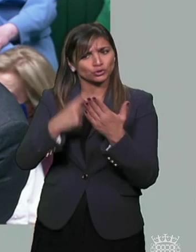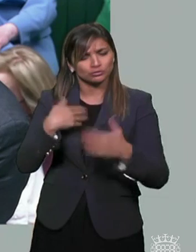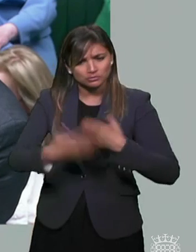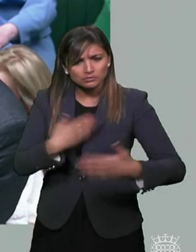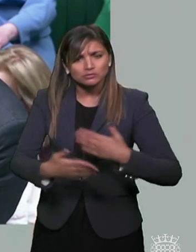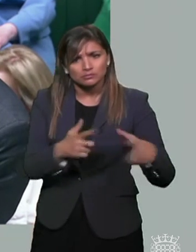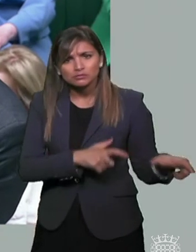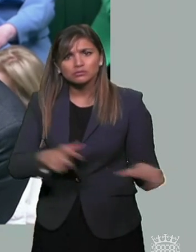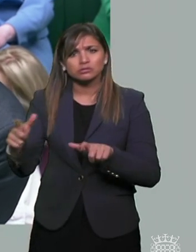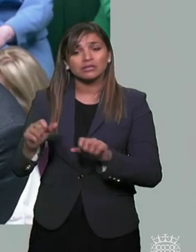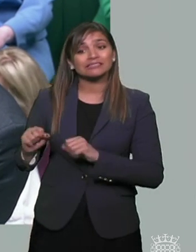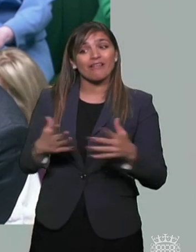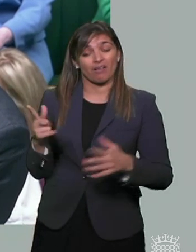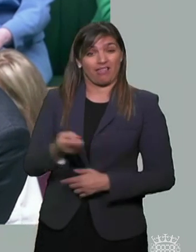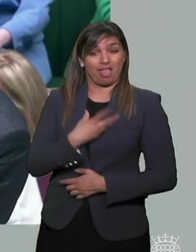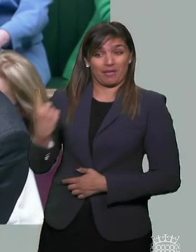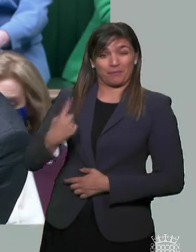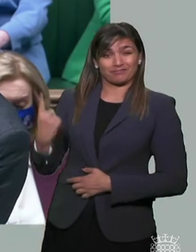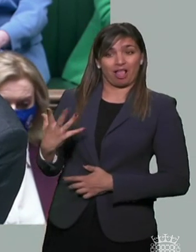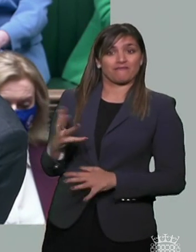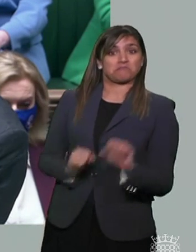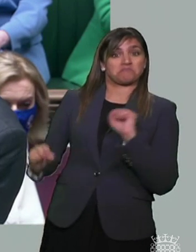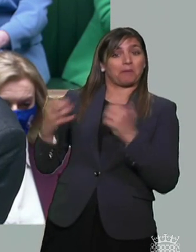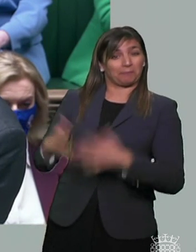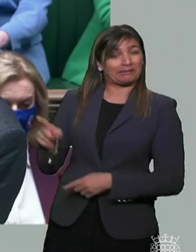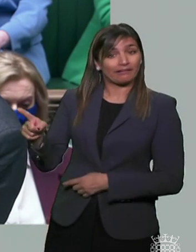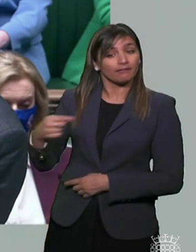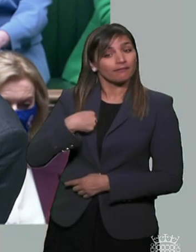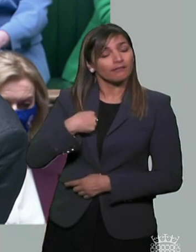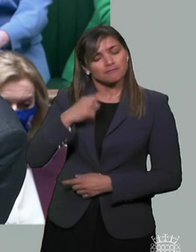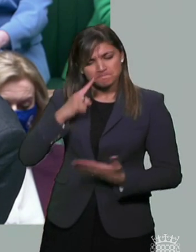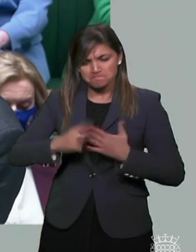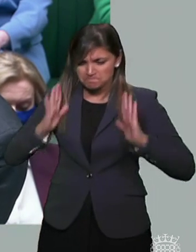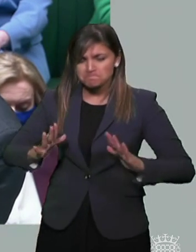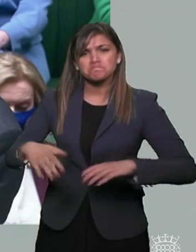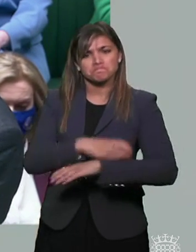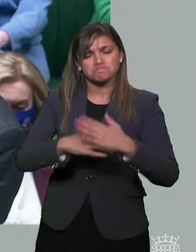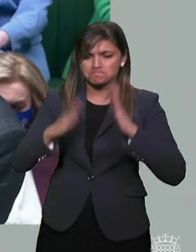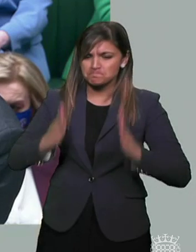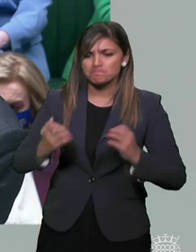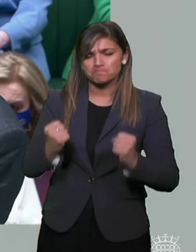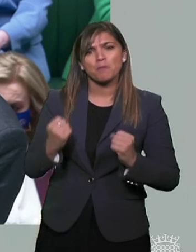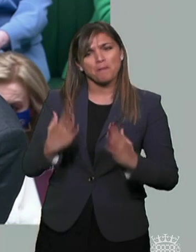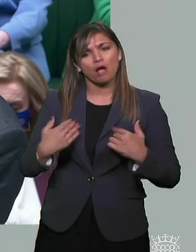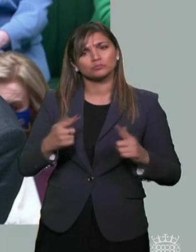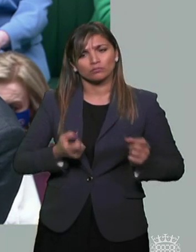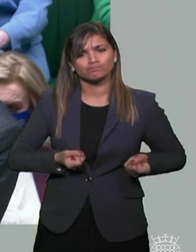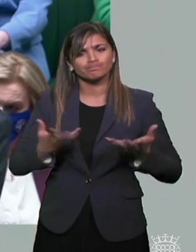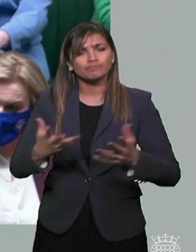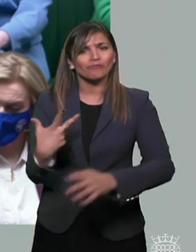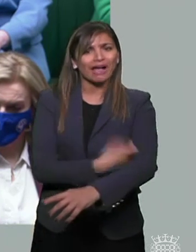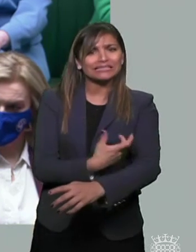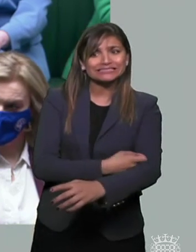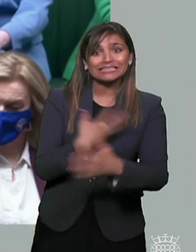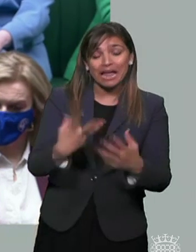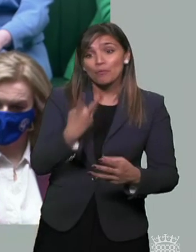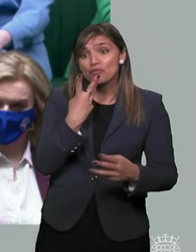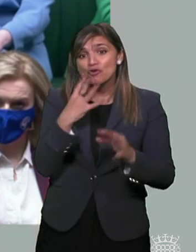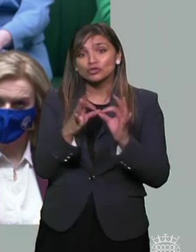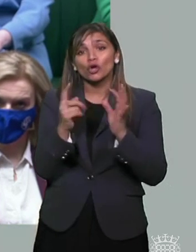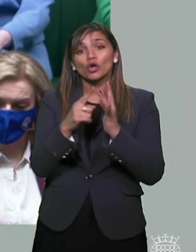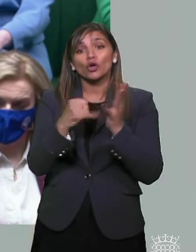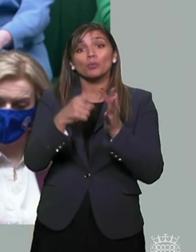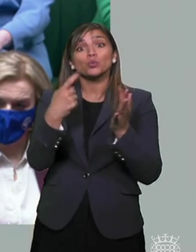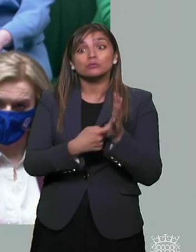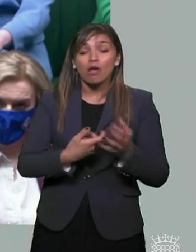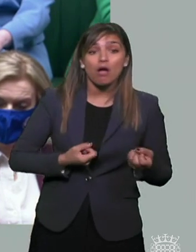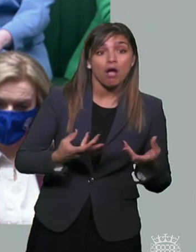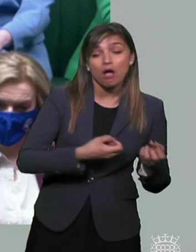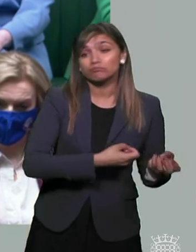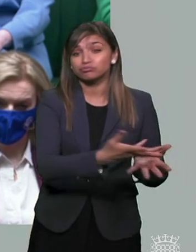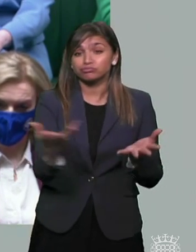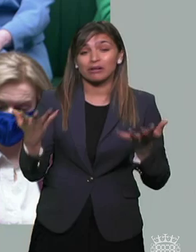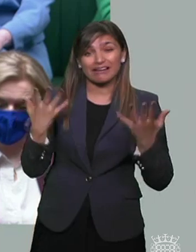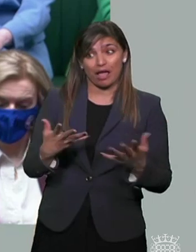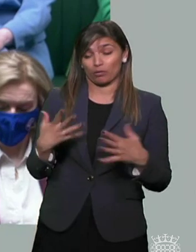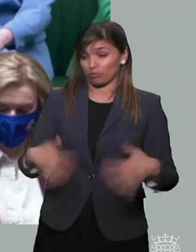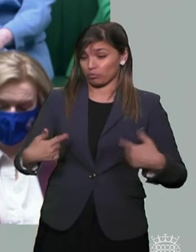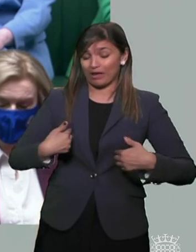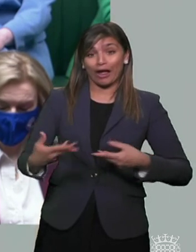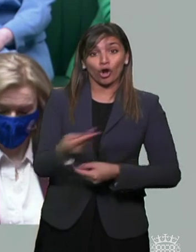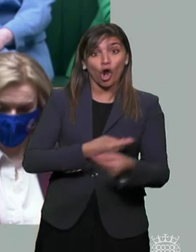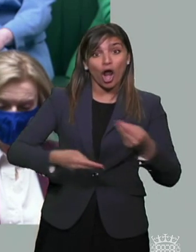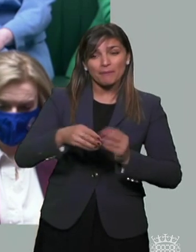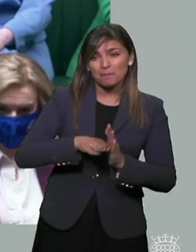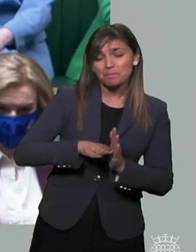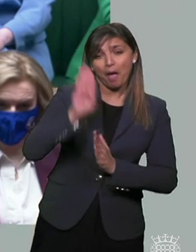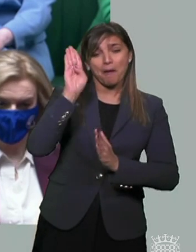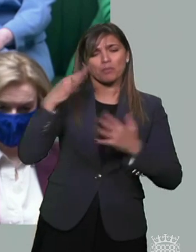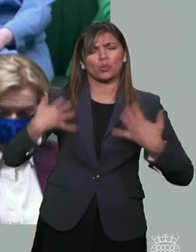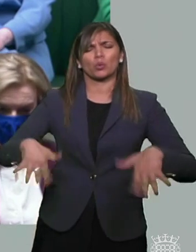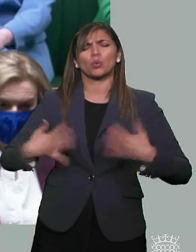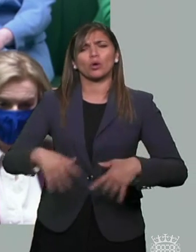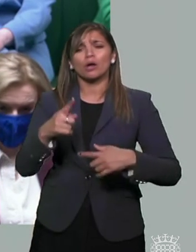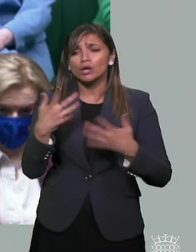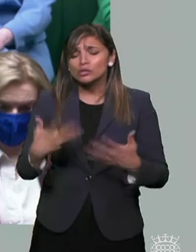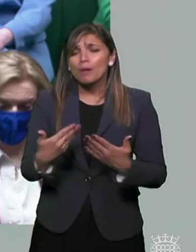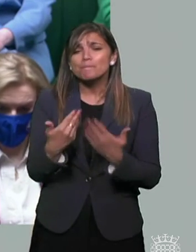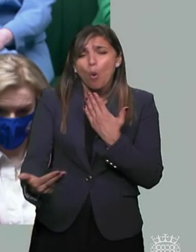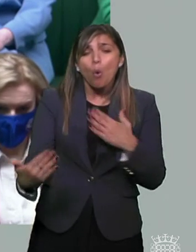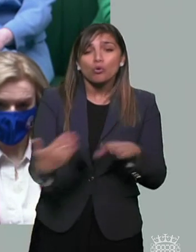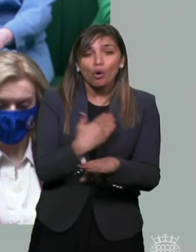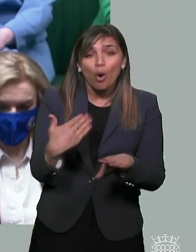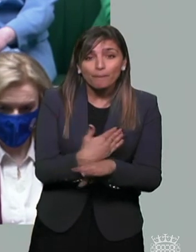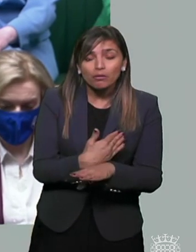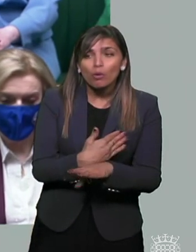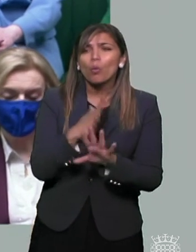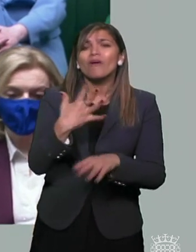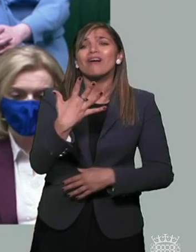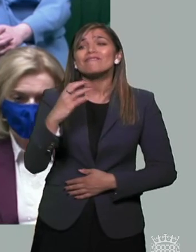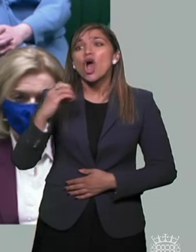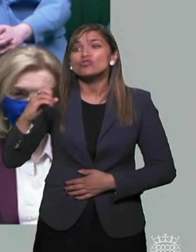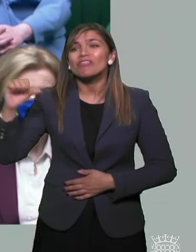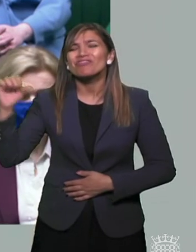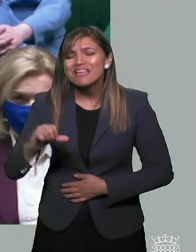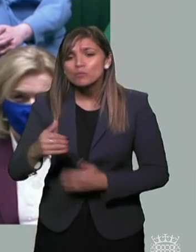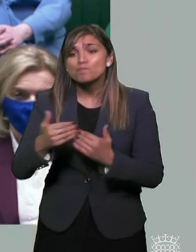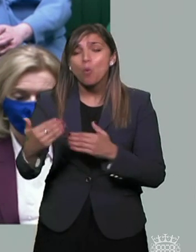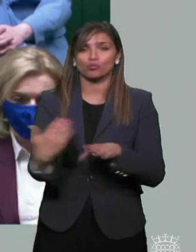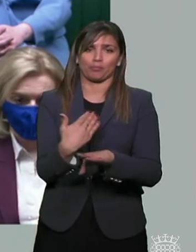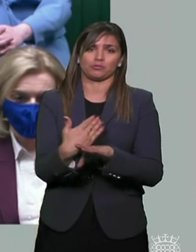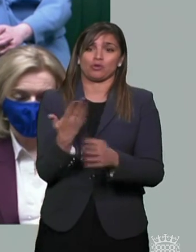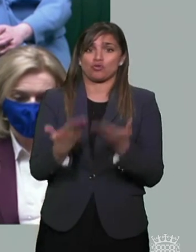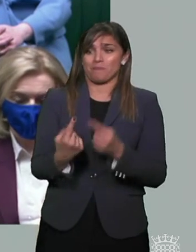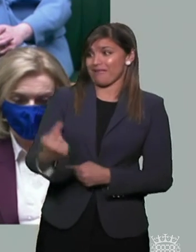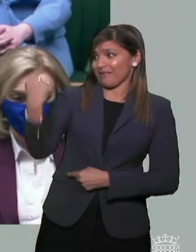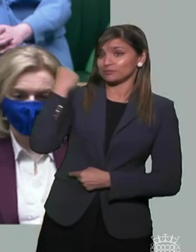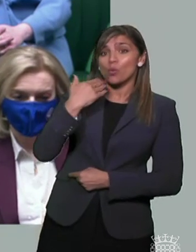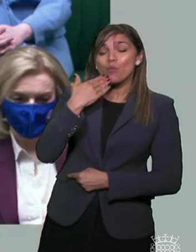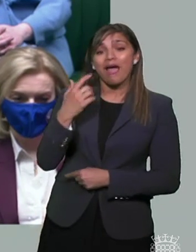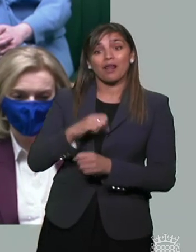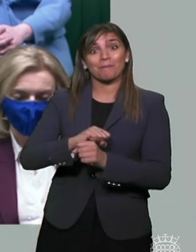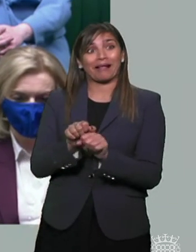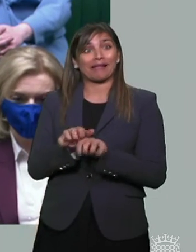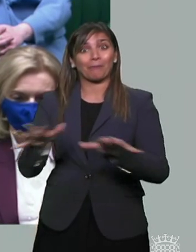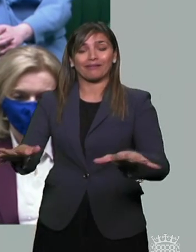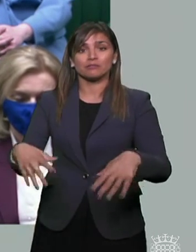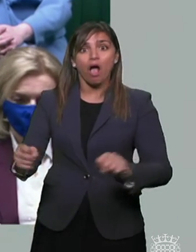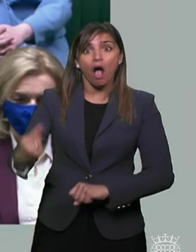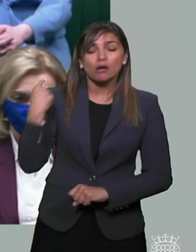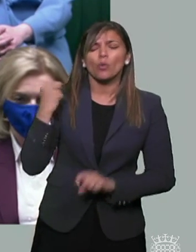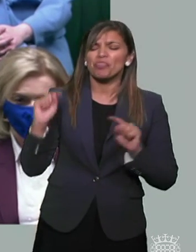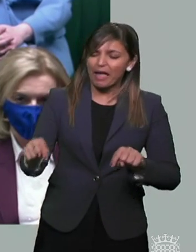the tough decisions that we have taken—which he ducked—to deliver the fastest vaccine roll-out in Europe and now the fastest booster roll-out, we have the fastest growing economy in the G7 and 500,000 more jobs today than there were when the pandemic began.